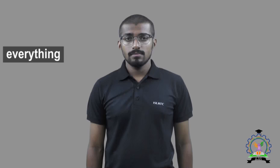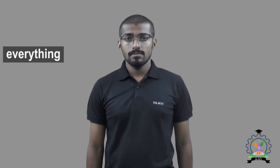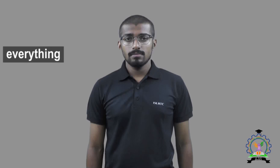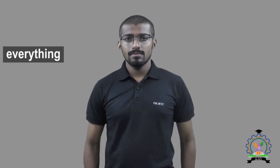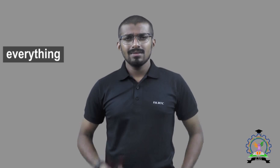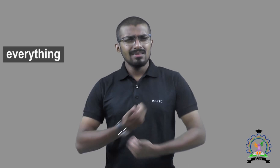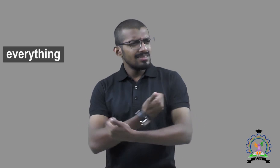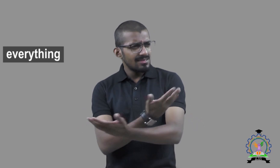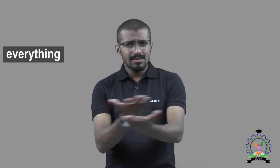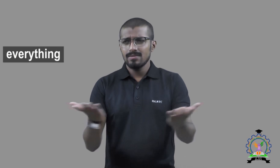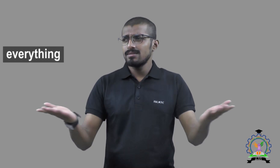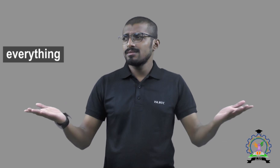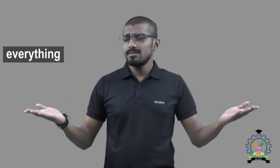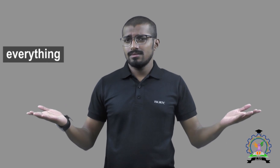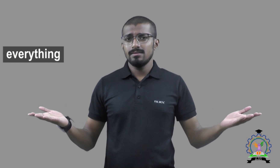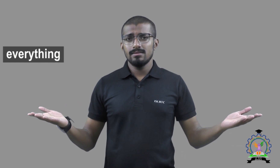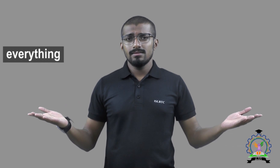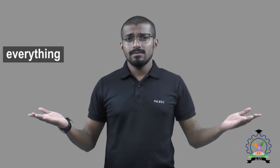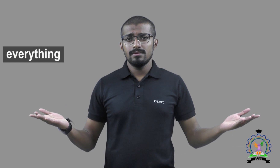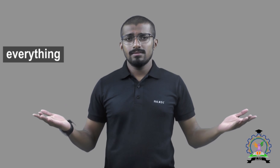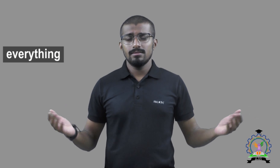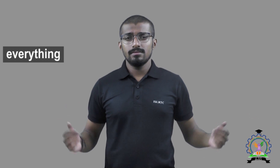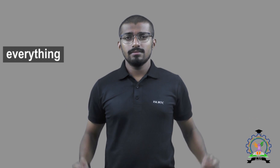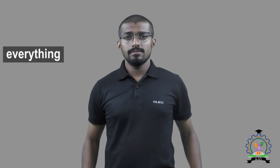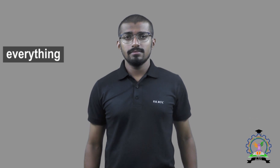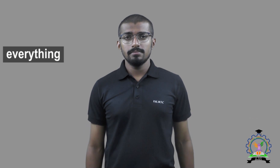Everything